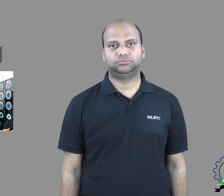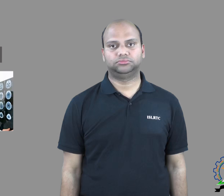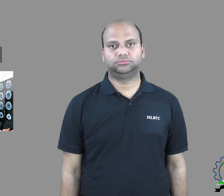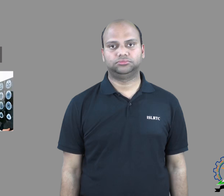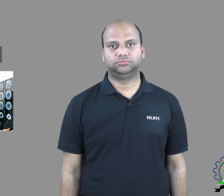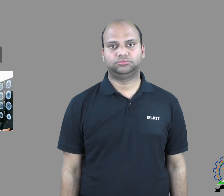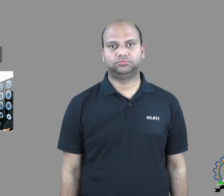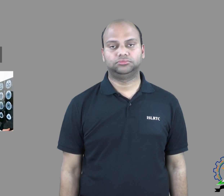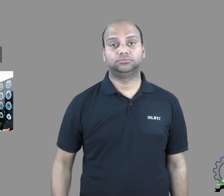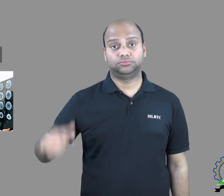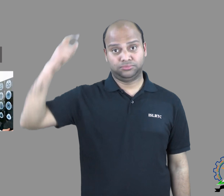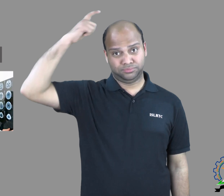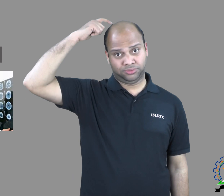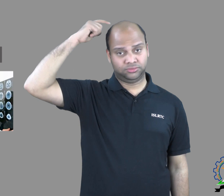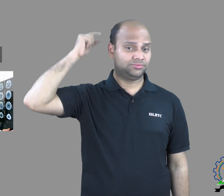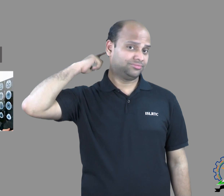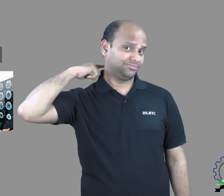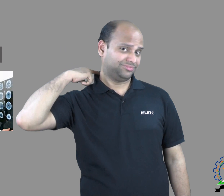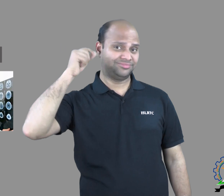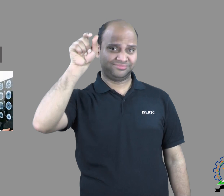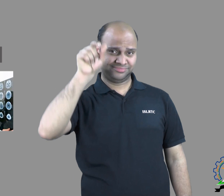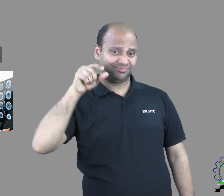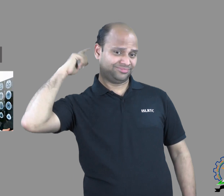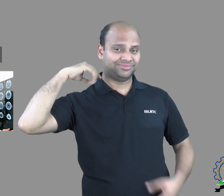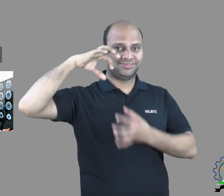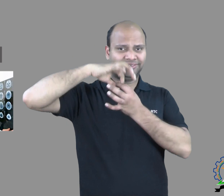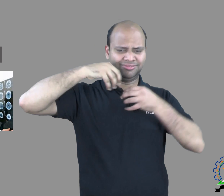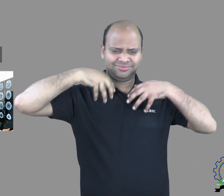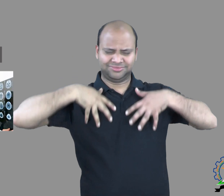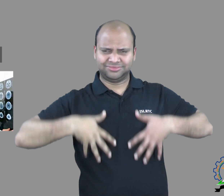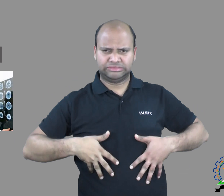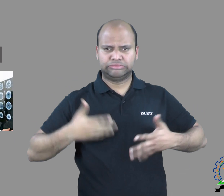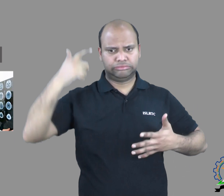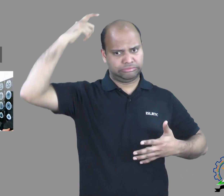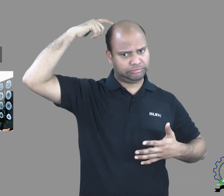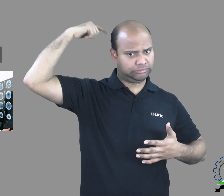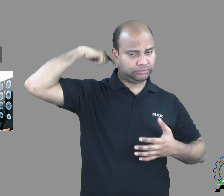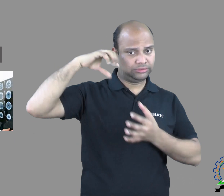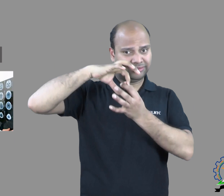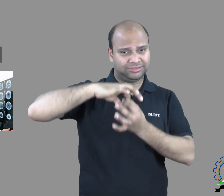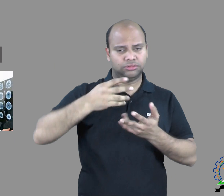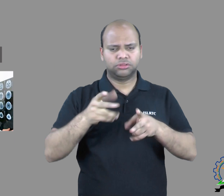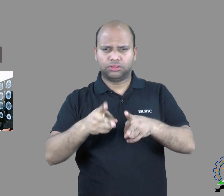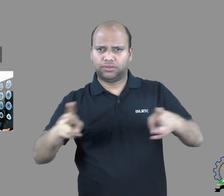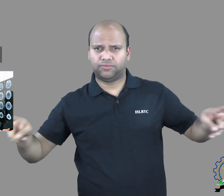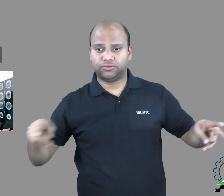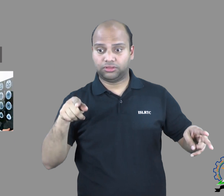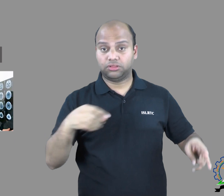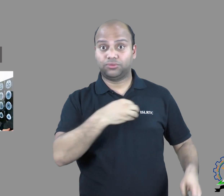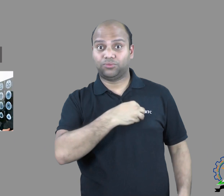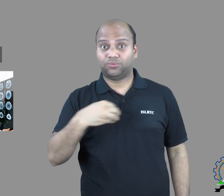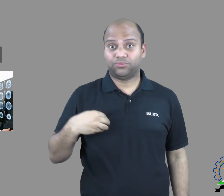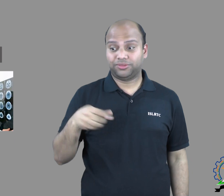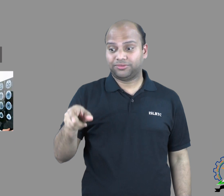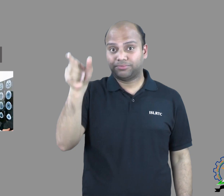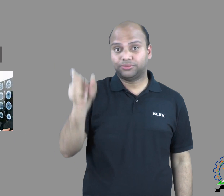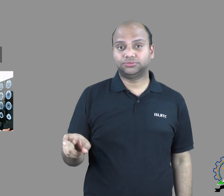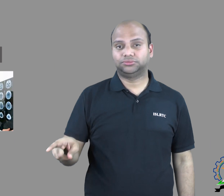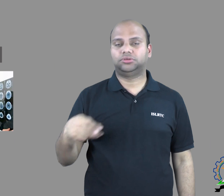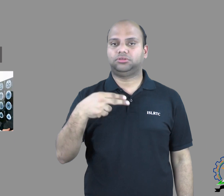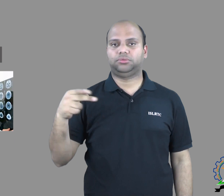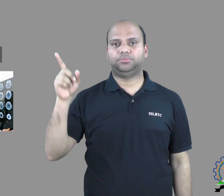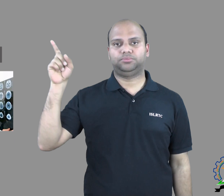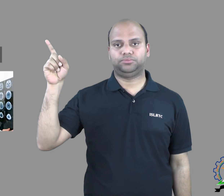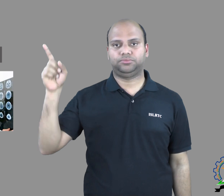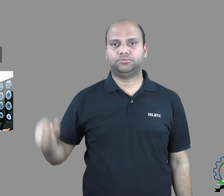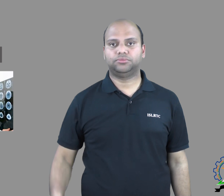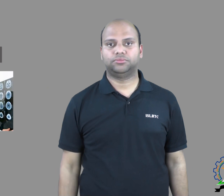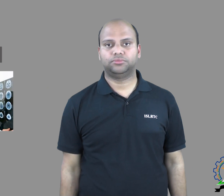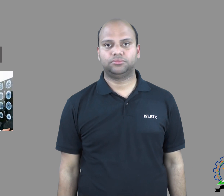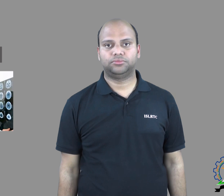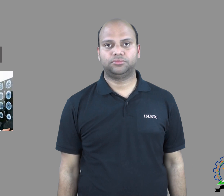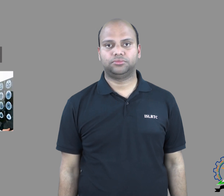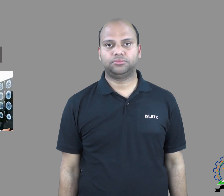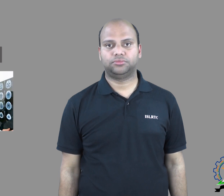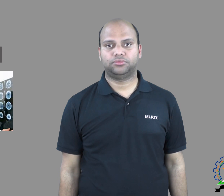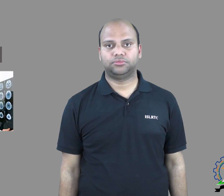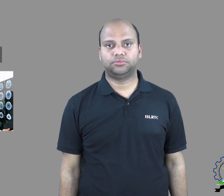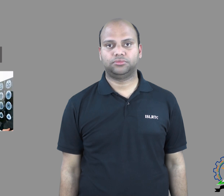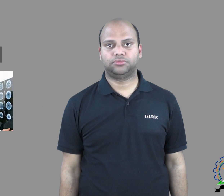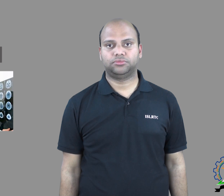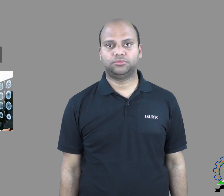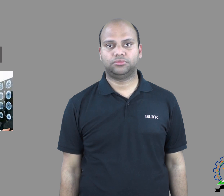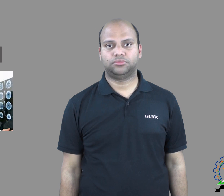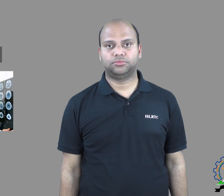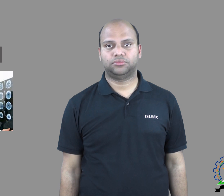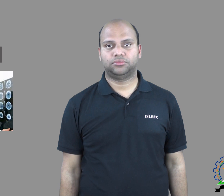Neurologist